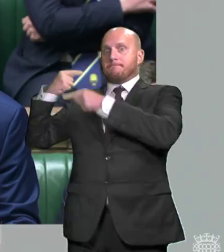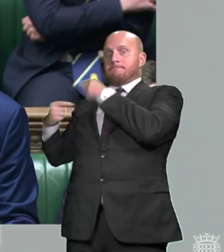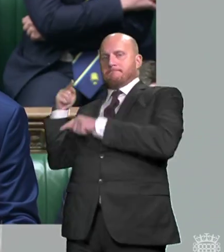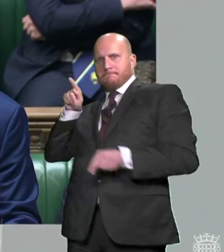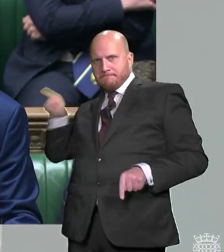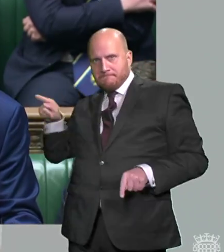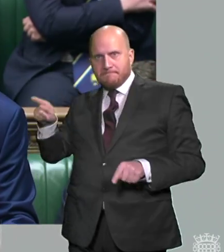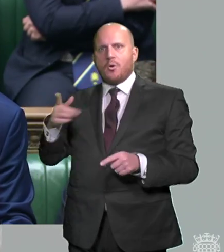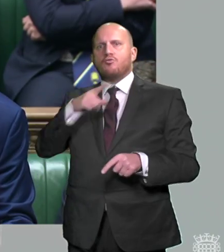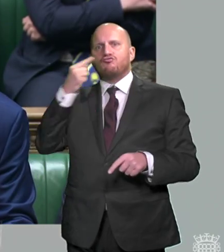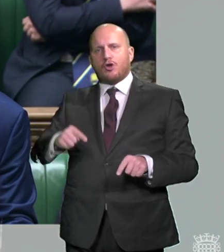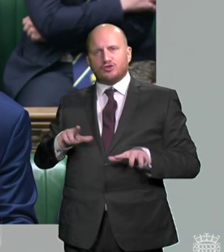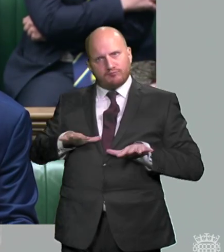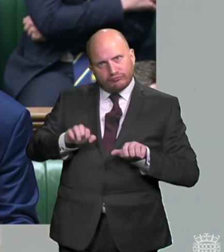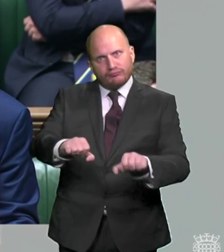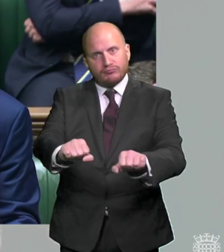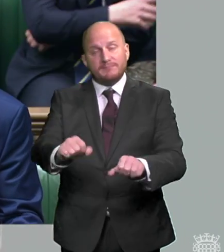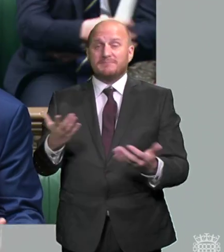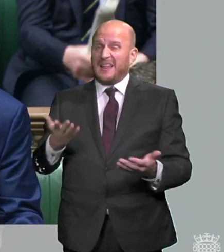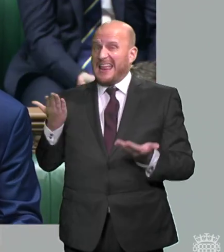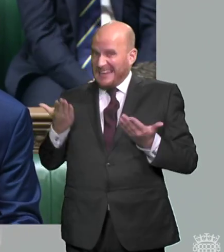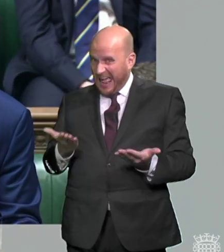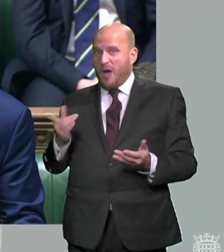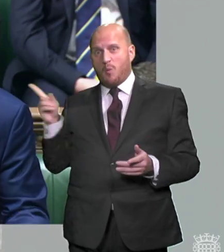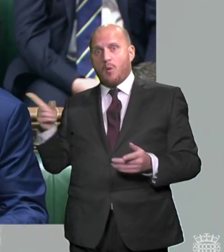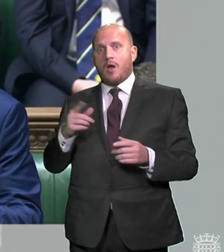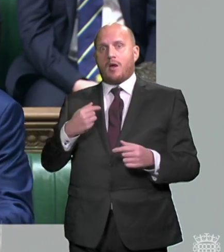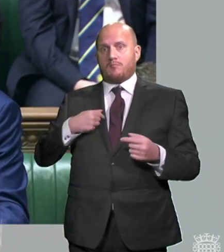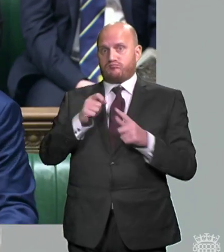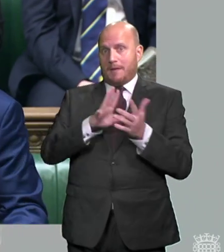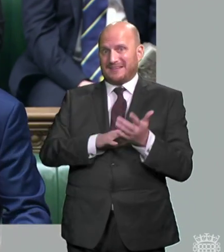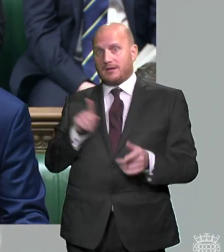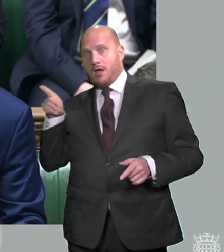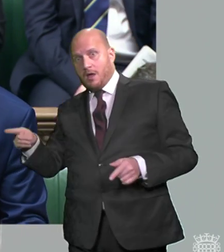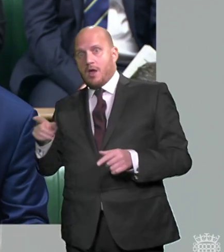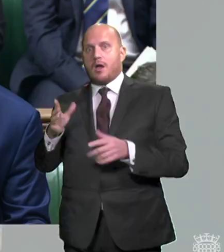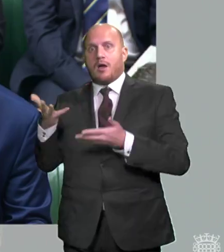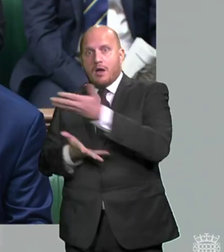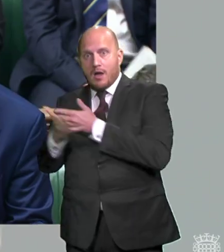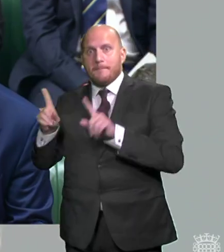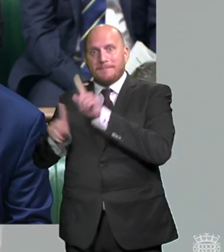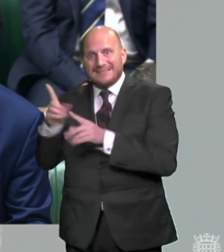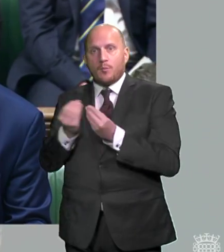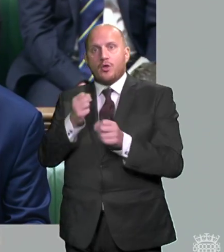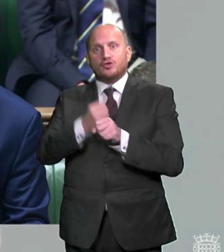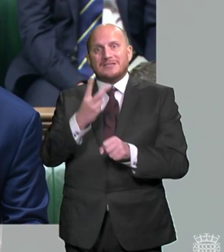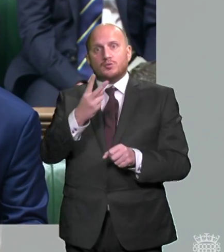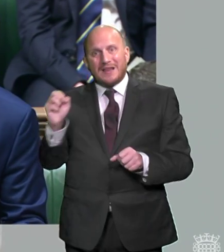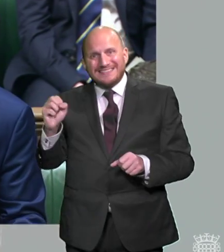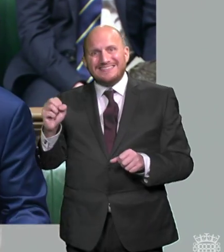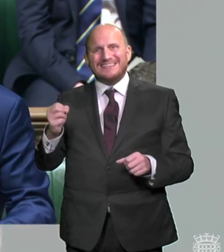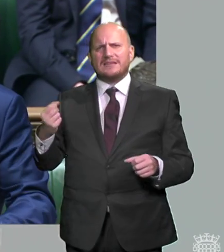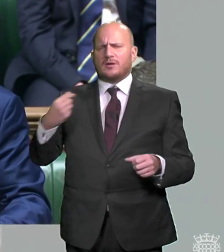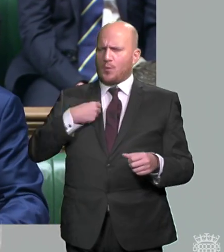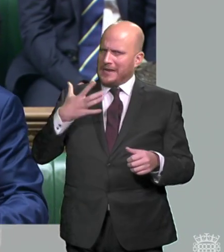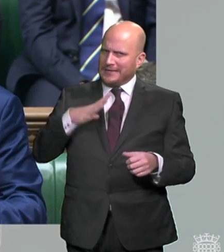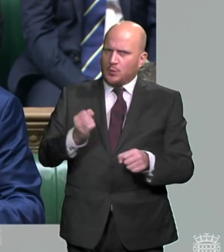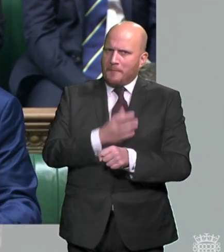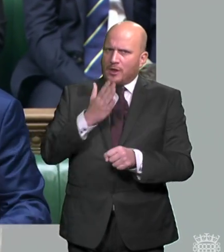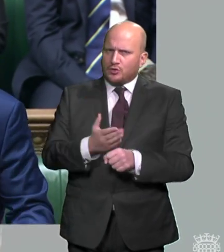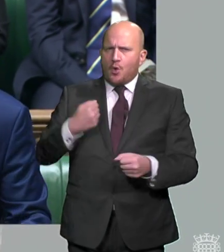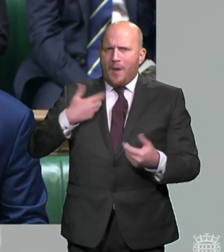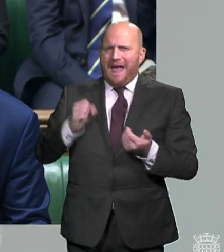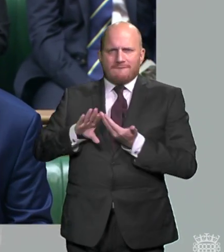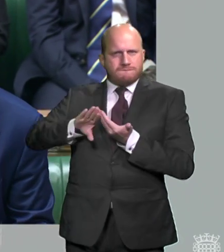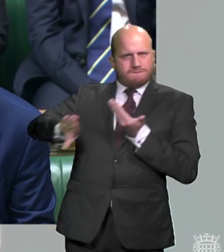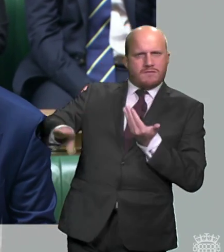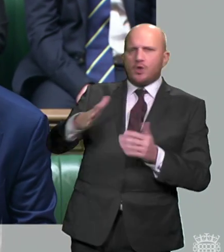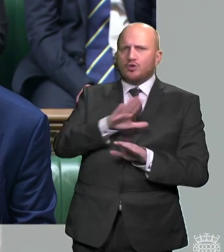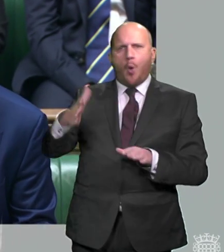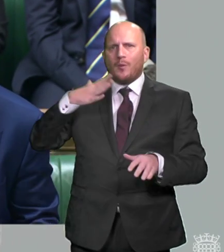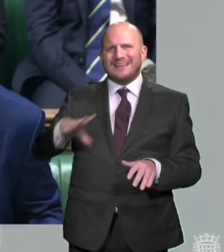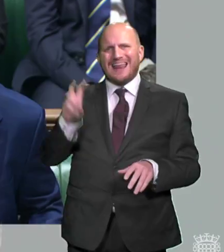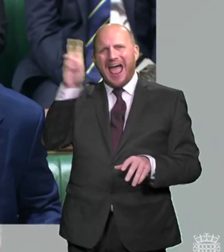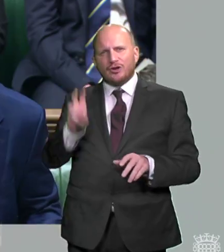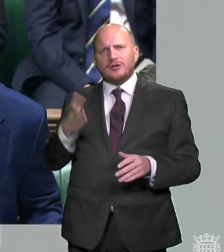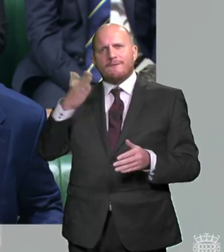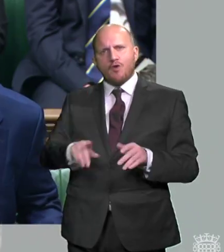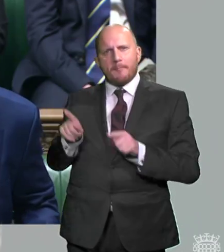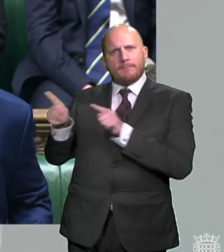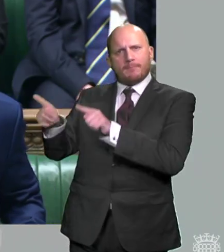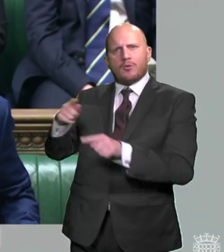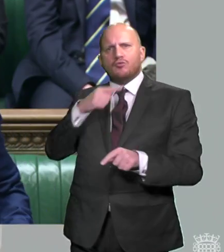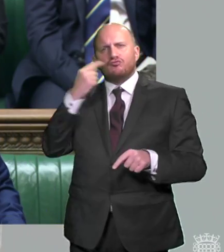That is why the Prime Minister is out at the G20 rallying support, making sure that we wean ourselves off energy dependence on Russia, and making sure that our energy supply is from other parts of the world.